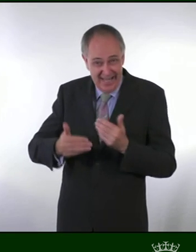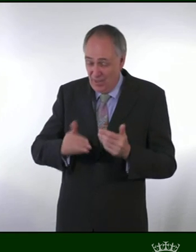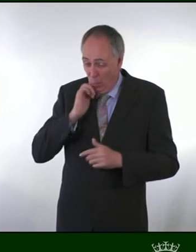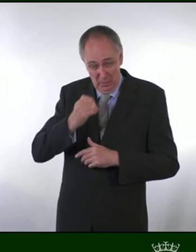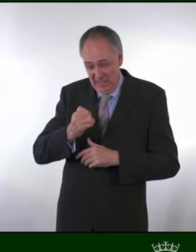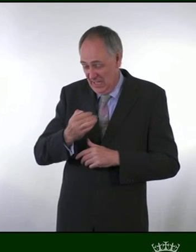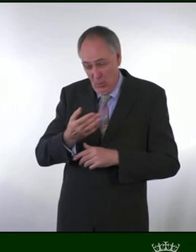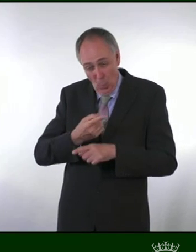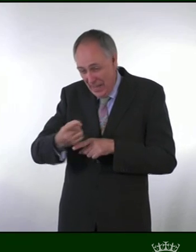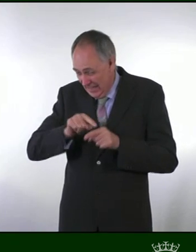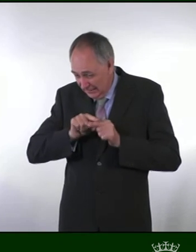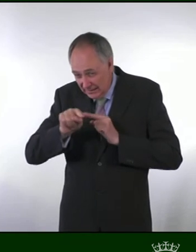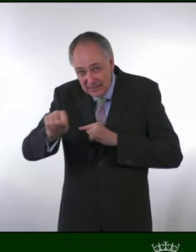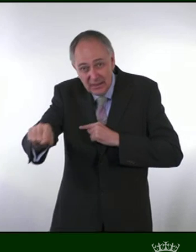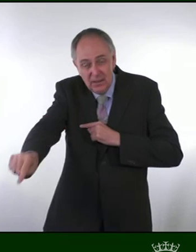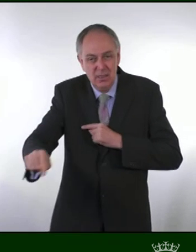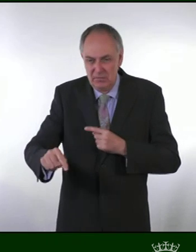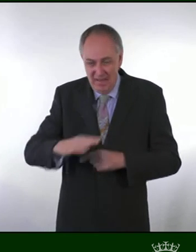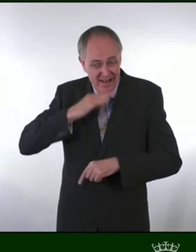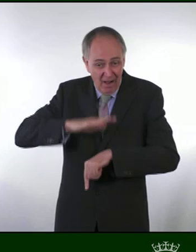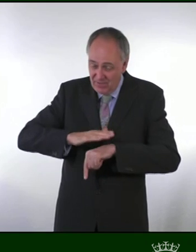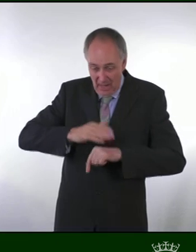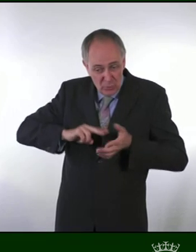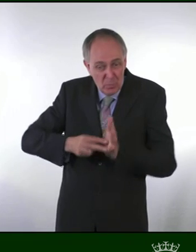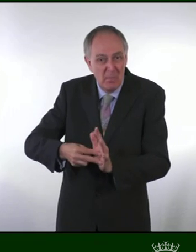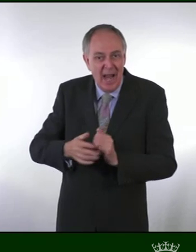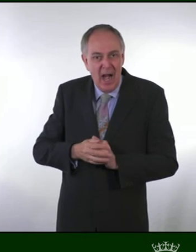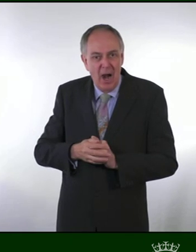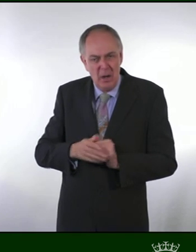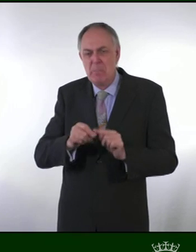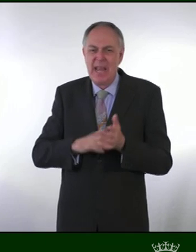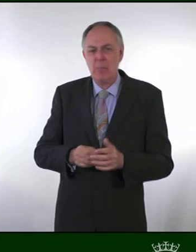We simply were not given enough warning.” The Prime Minister mutters that it is not true.